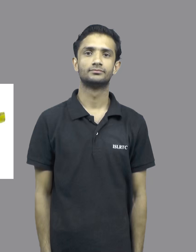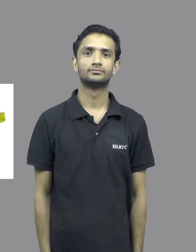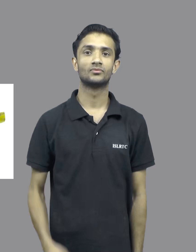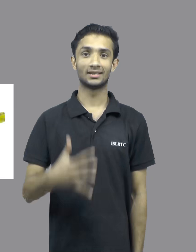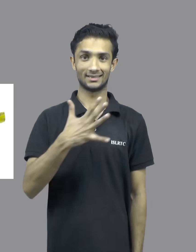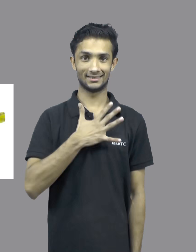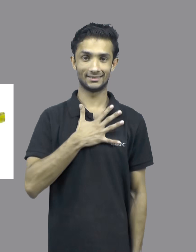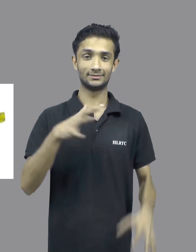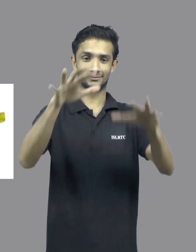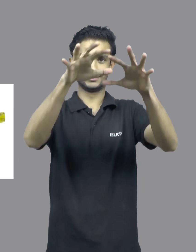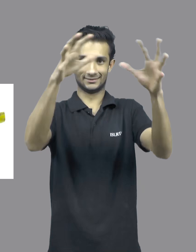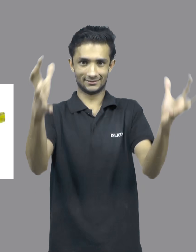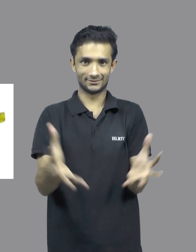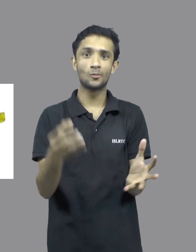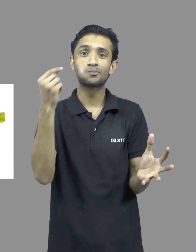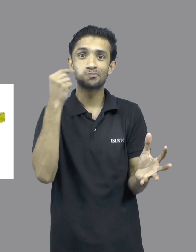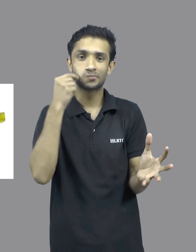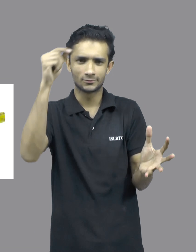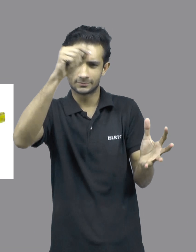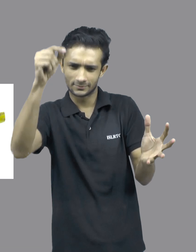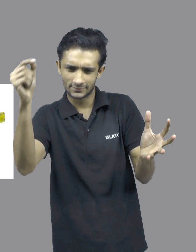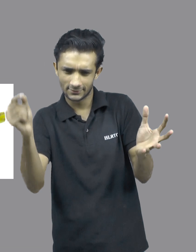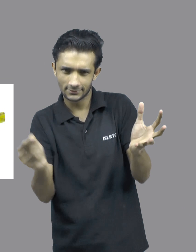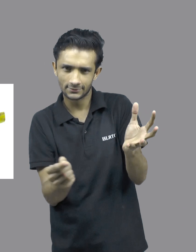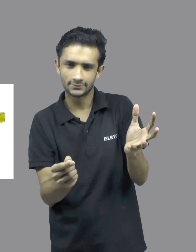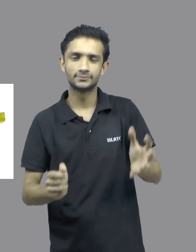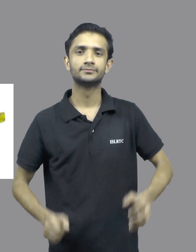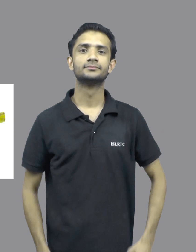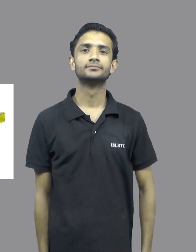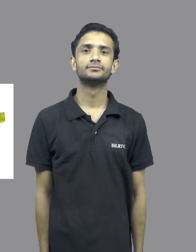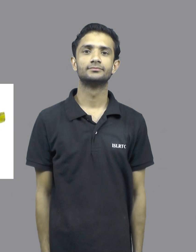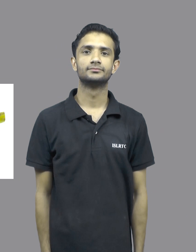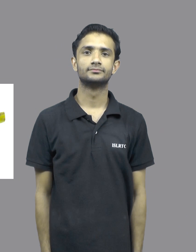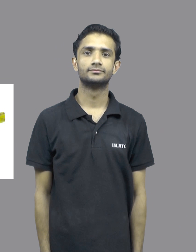Jackfruit